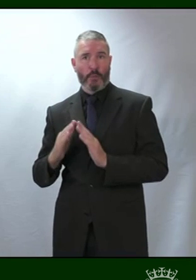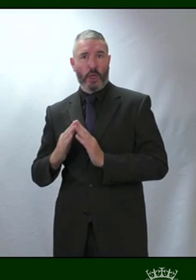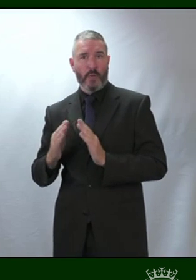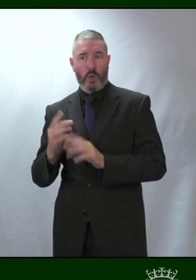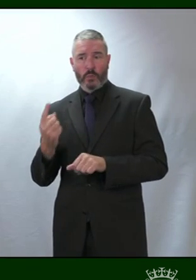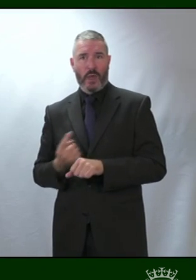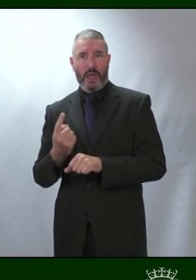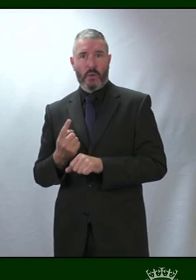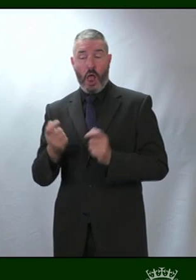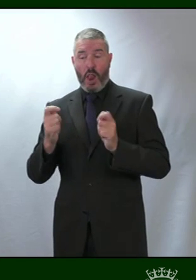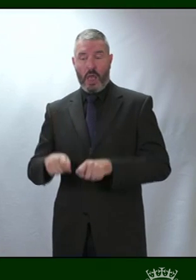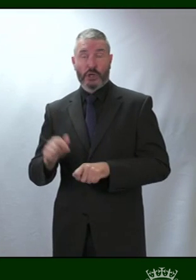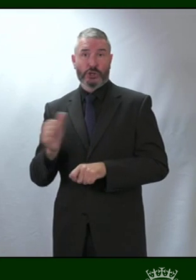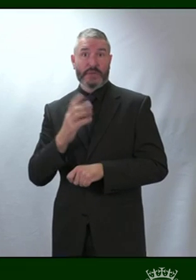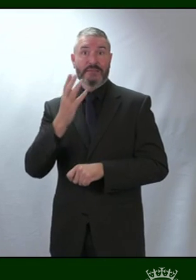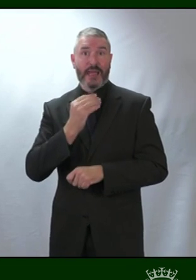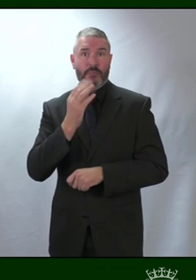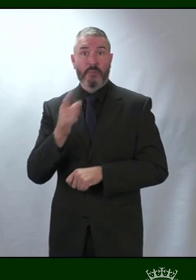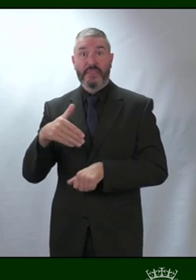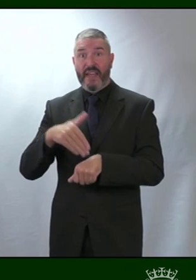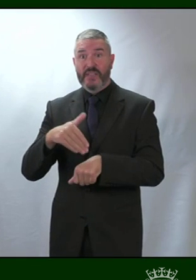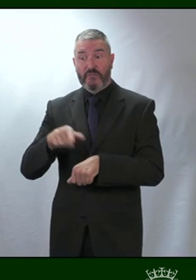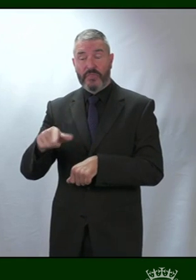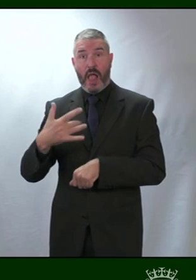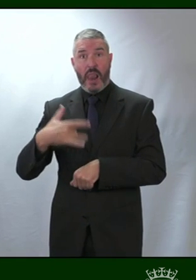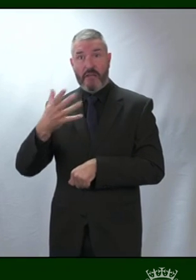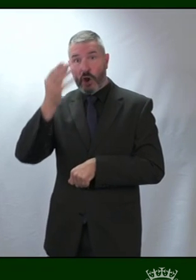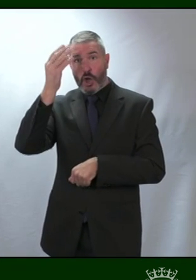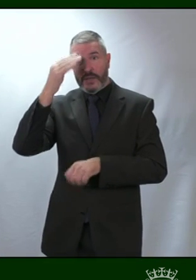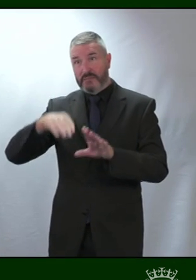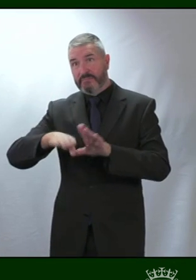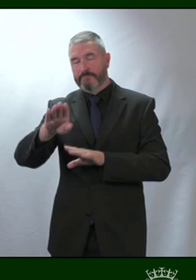Lockdown was temporary, but the impact could be lifelong.